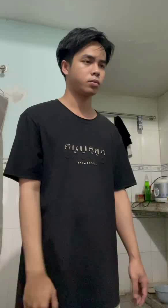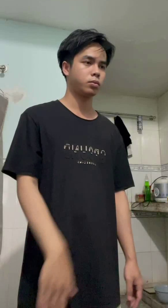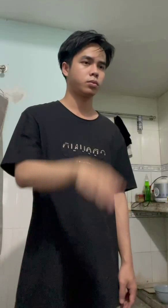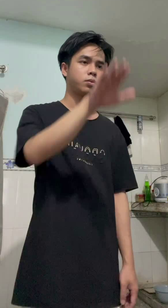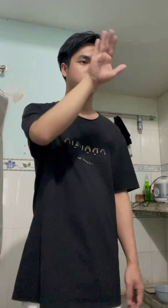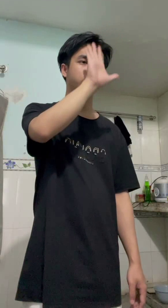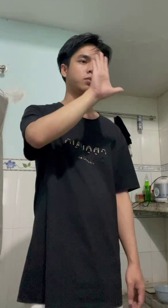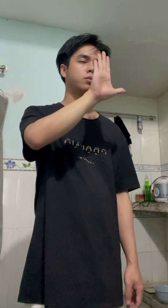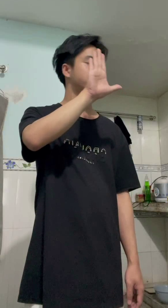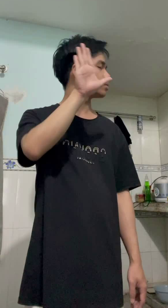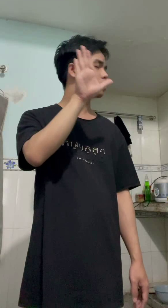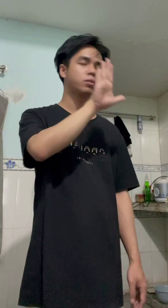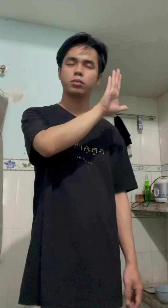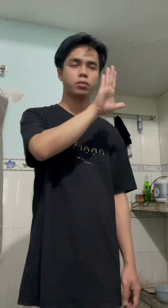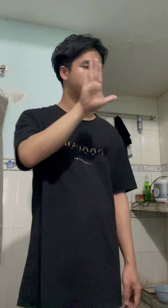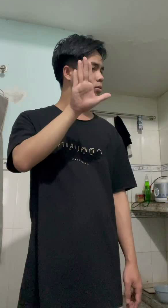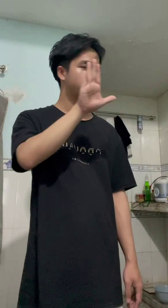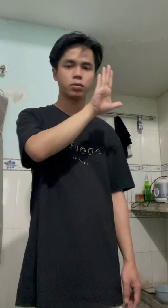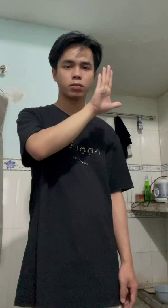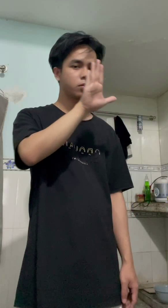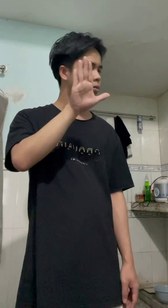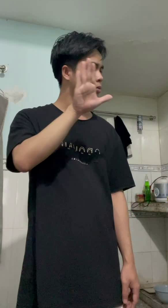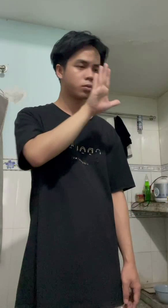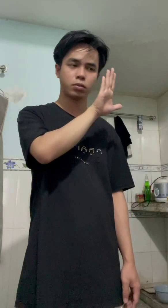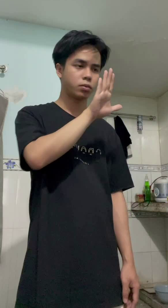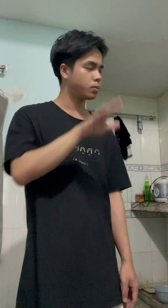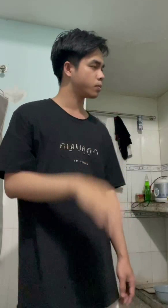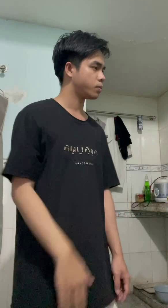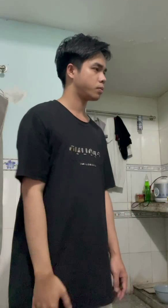khong dong y